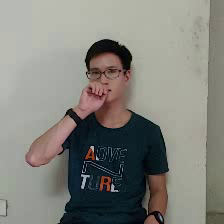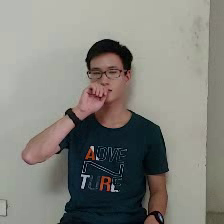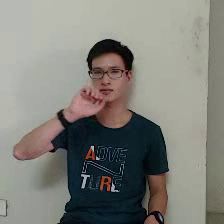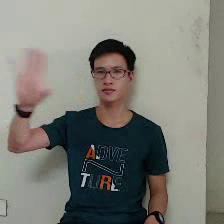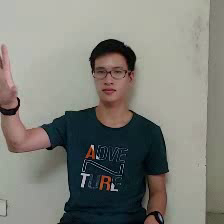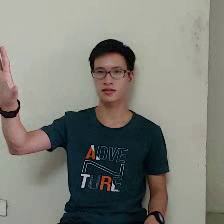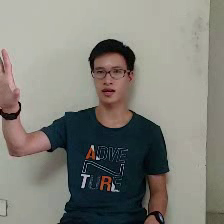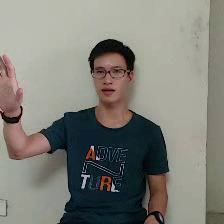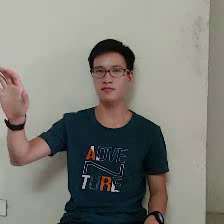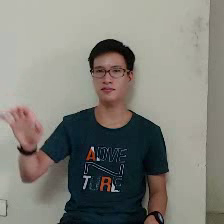Khai báo